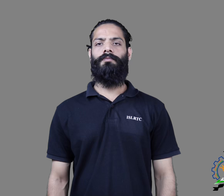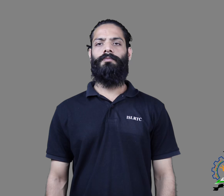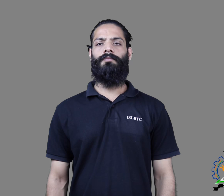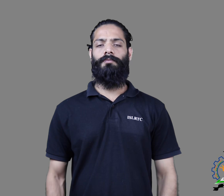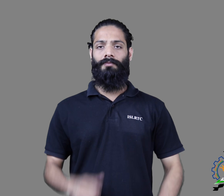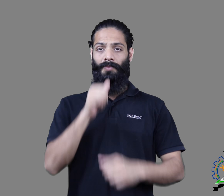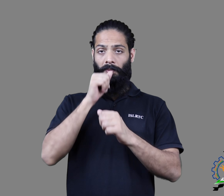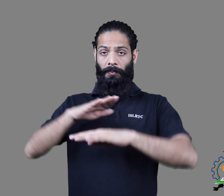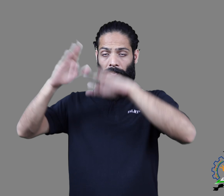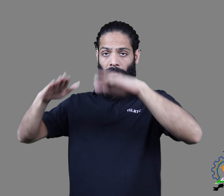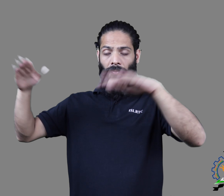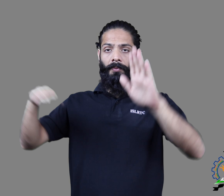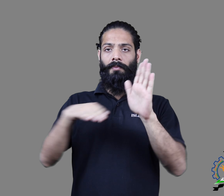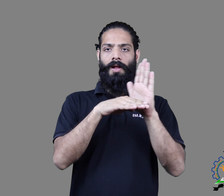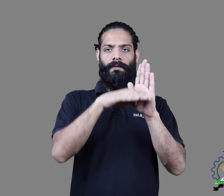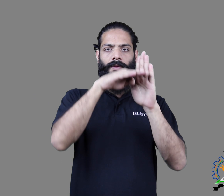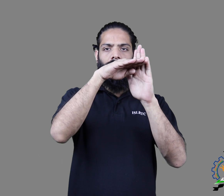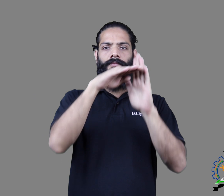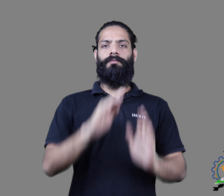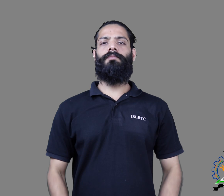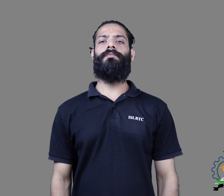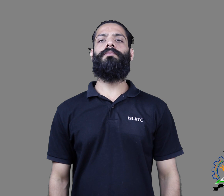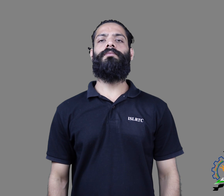Sea Level